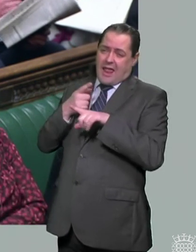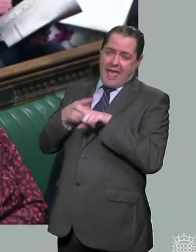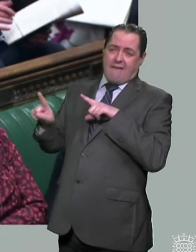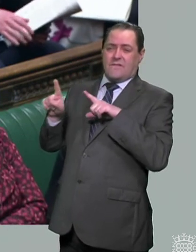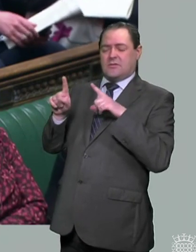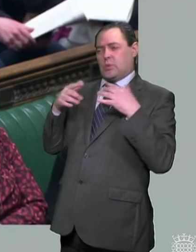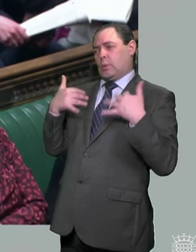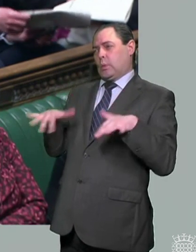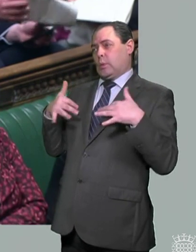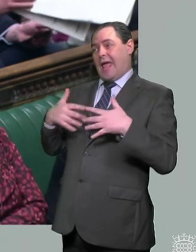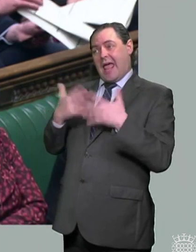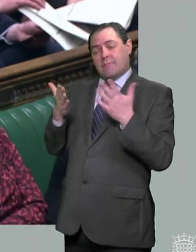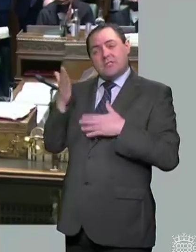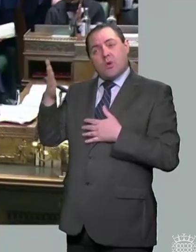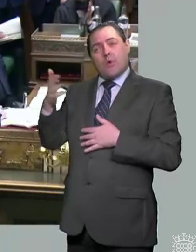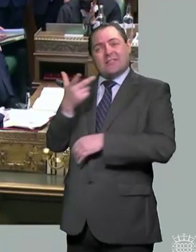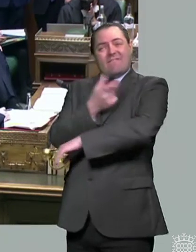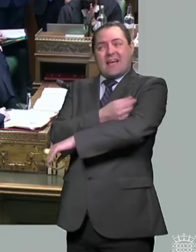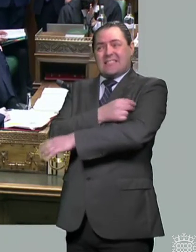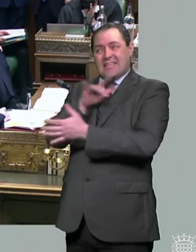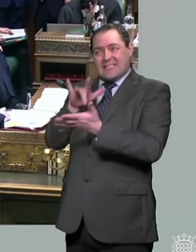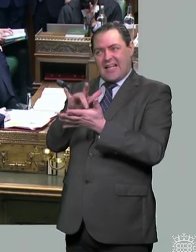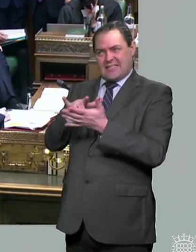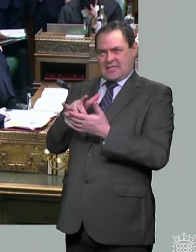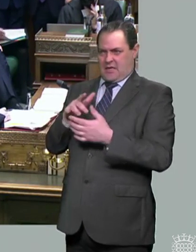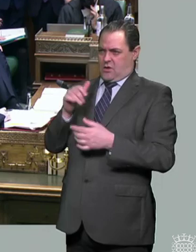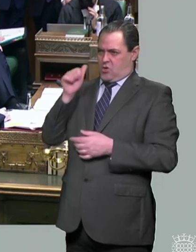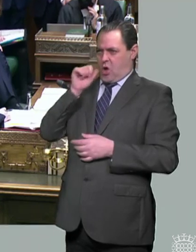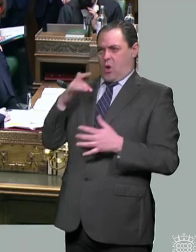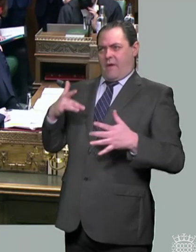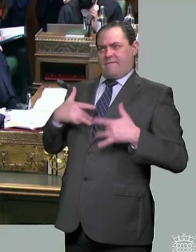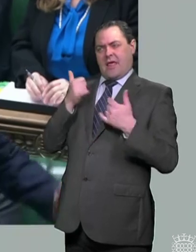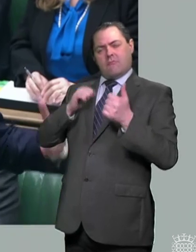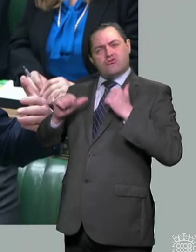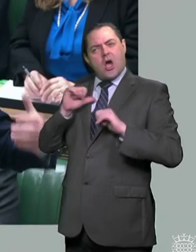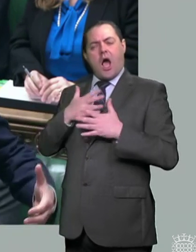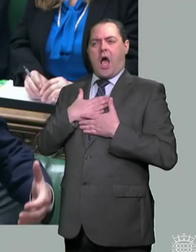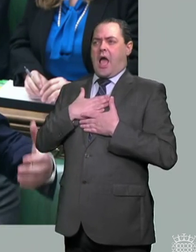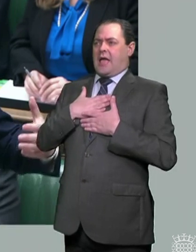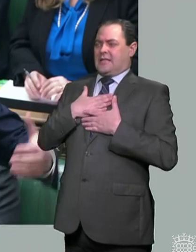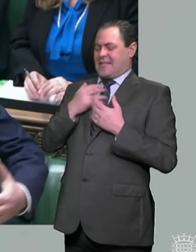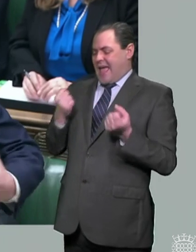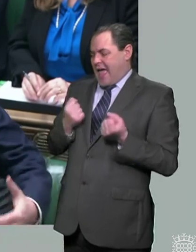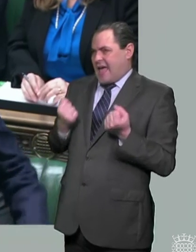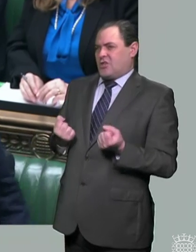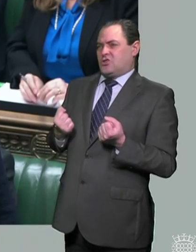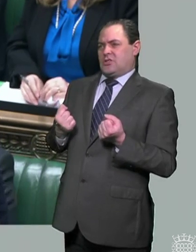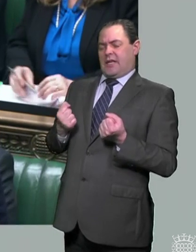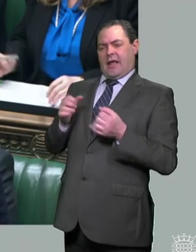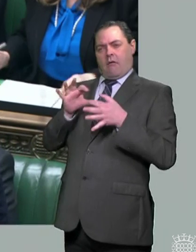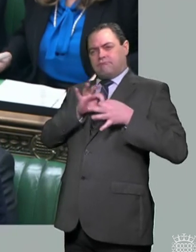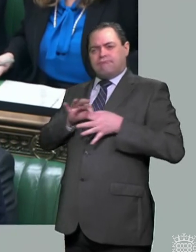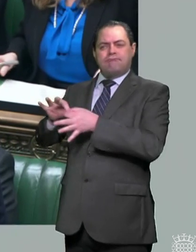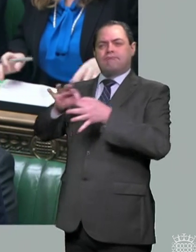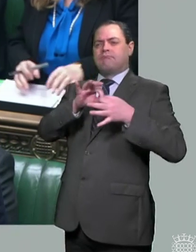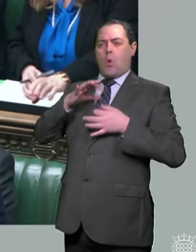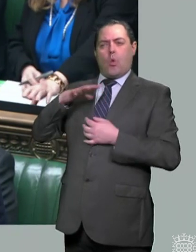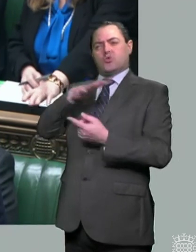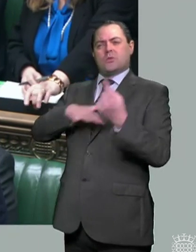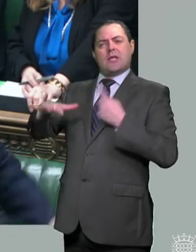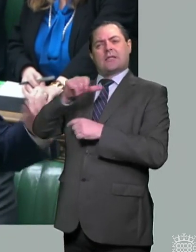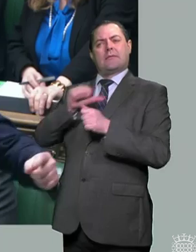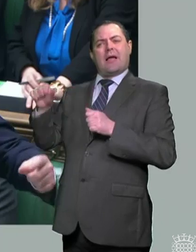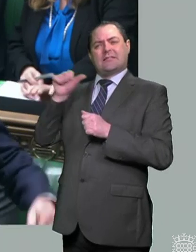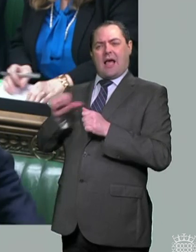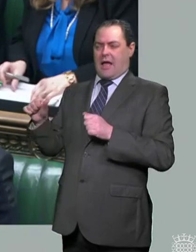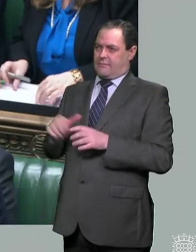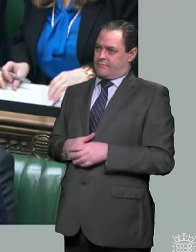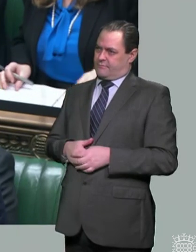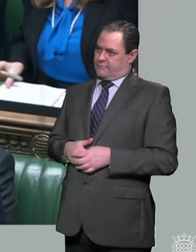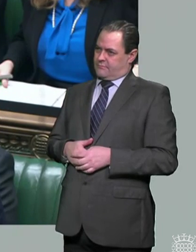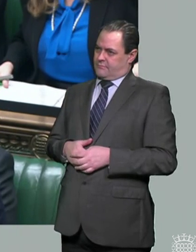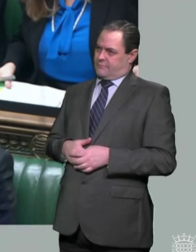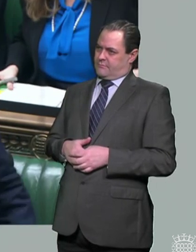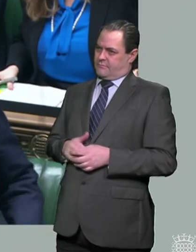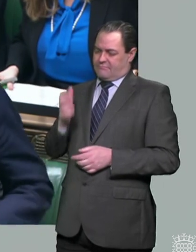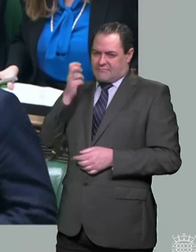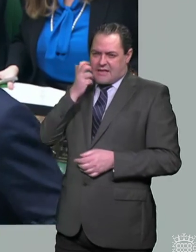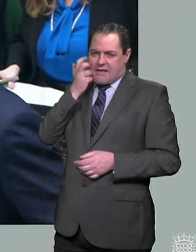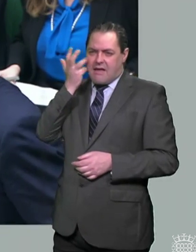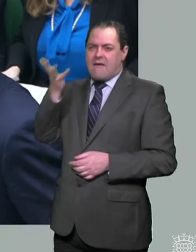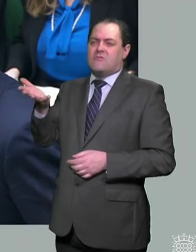Anyone who has visited a vaccine centre will know that feeling of pride in what was happening; that feeling of energy in a collective effort to make our society and our country literally healthier day by day.